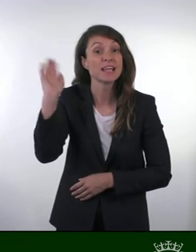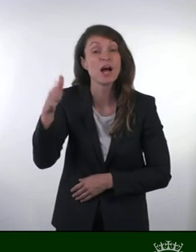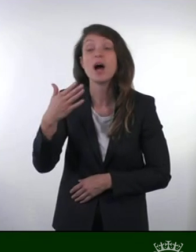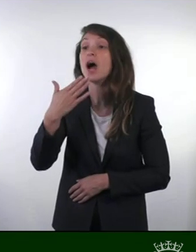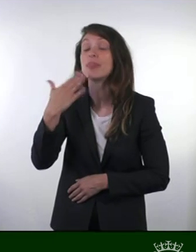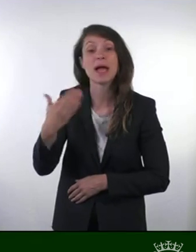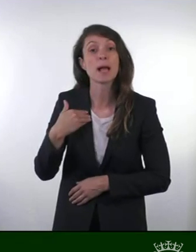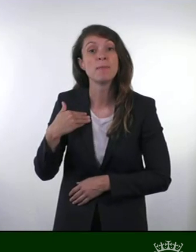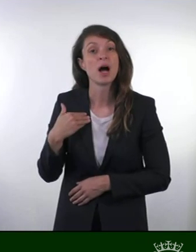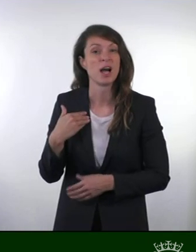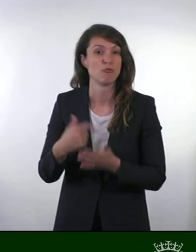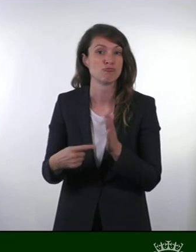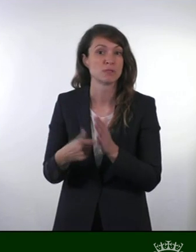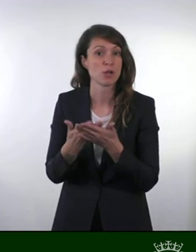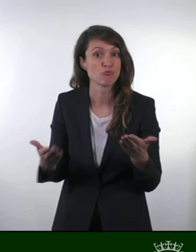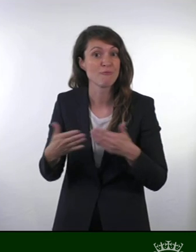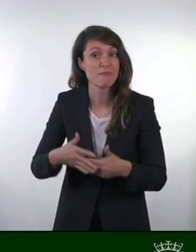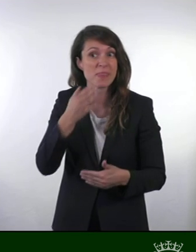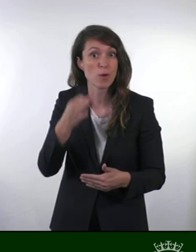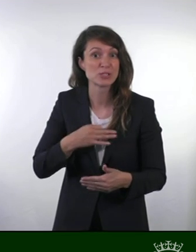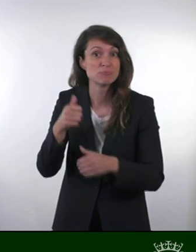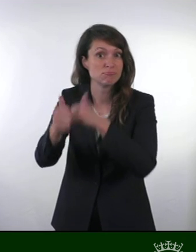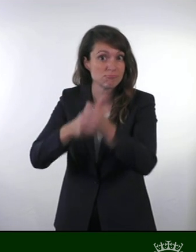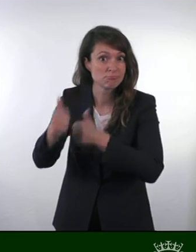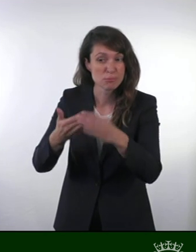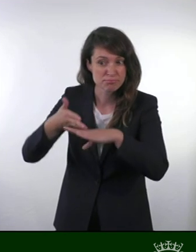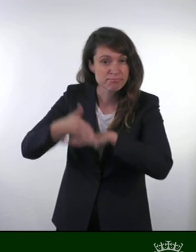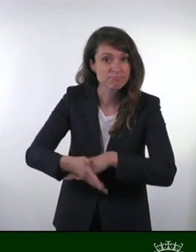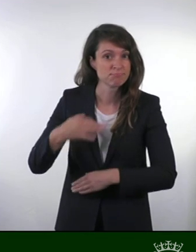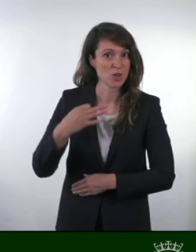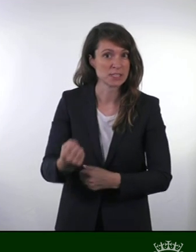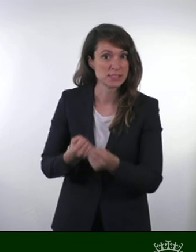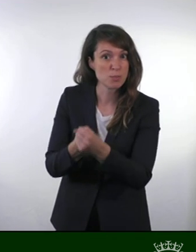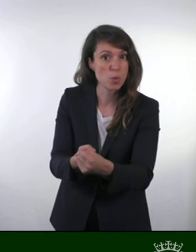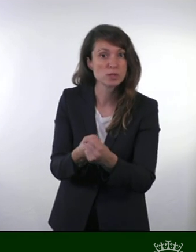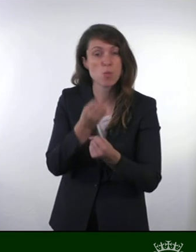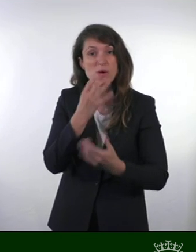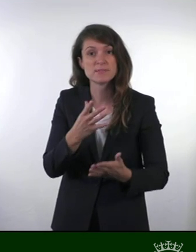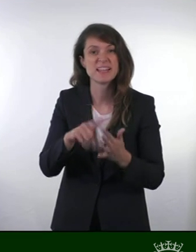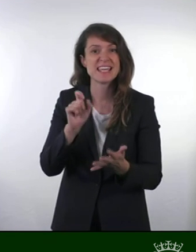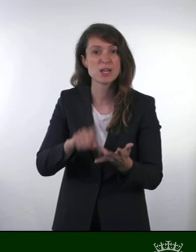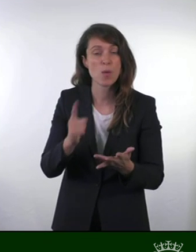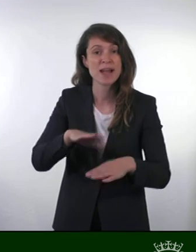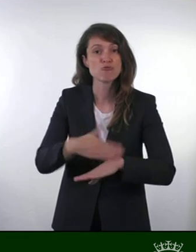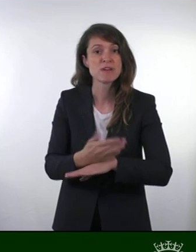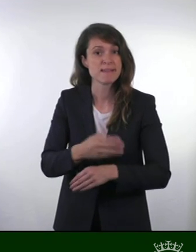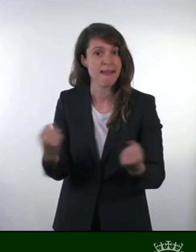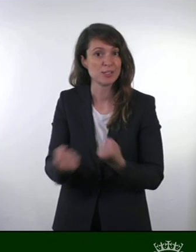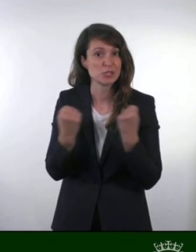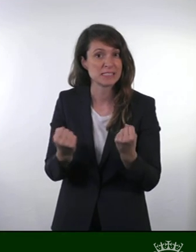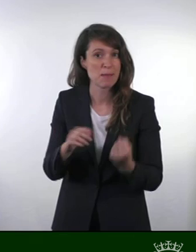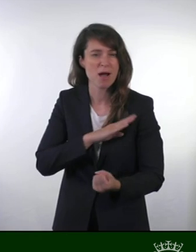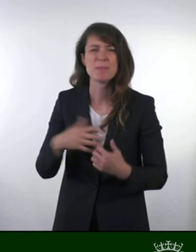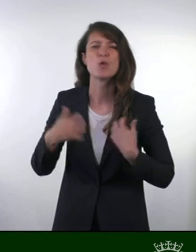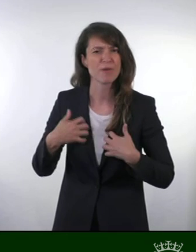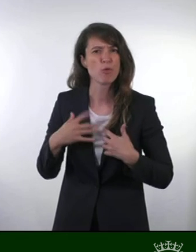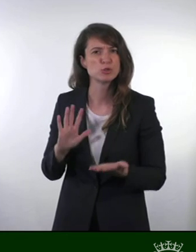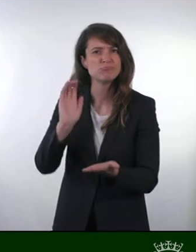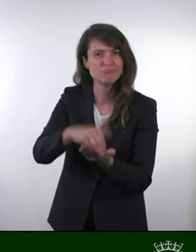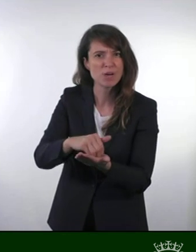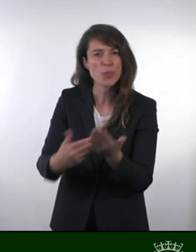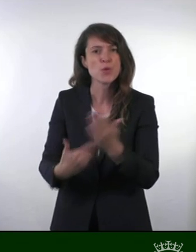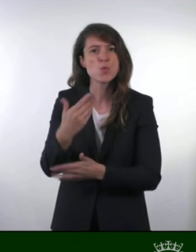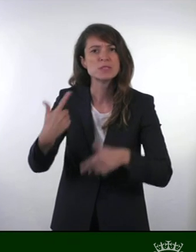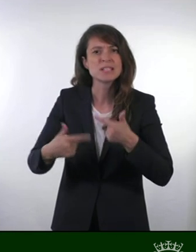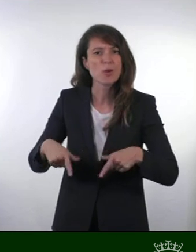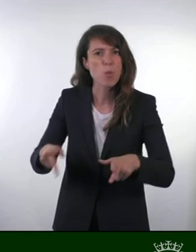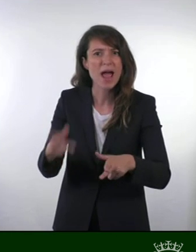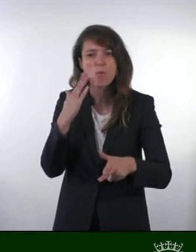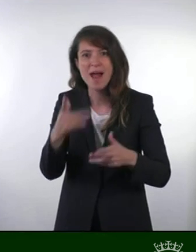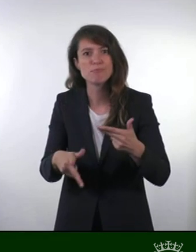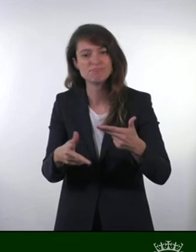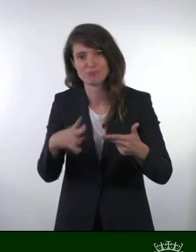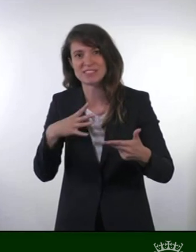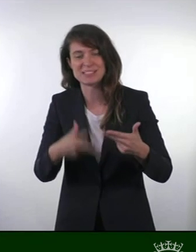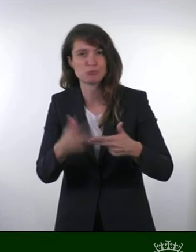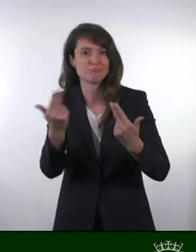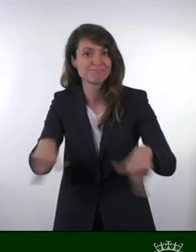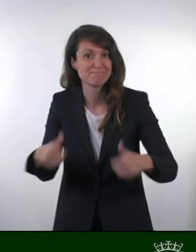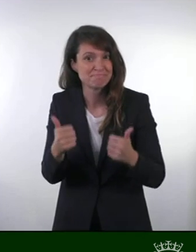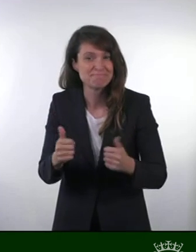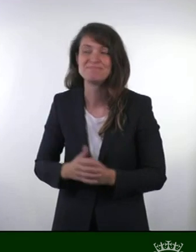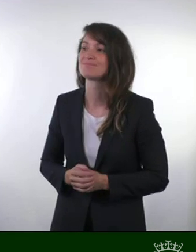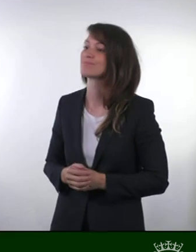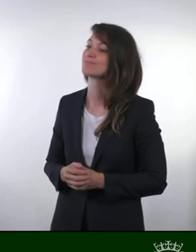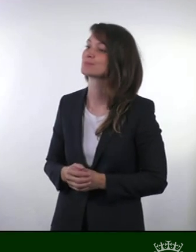I thank my honourable Friend very much for that question. I congratulate him on what he is doing to support the wonderful new eco and green energy park, and I look forward to joining him on the new cycleway in due course.